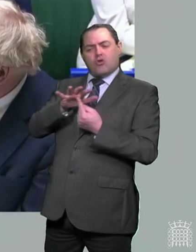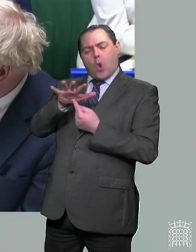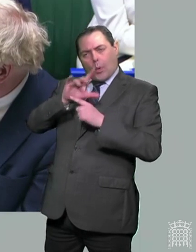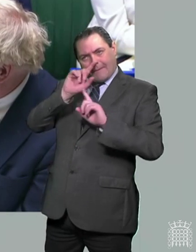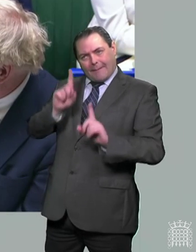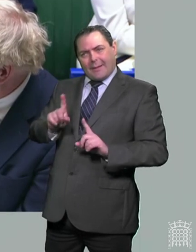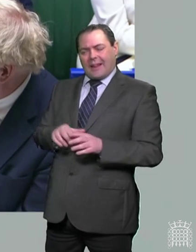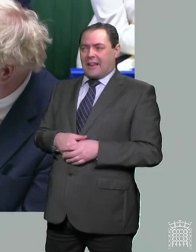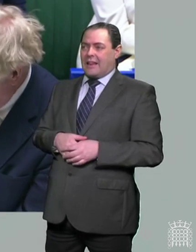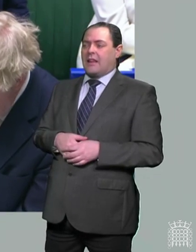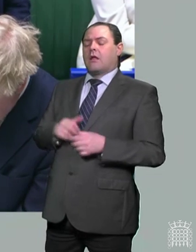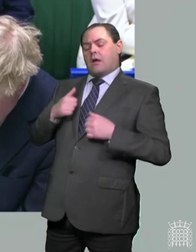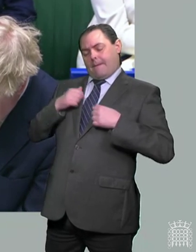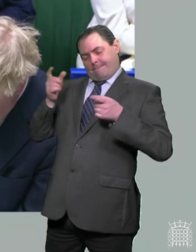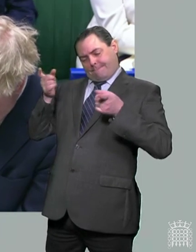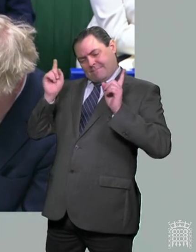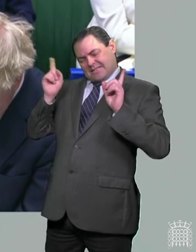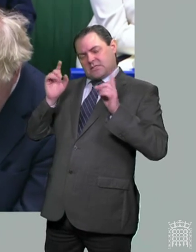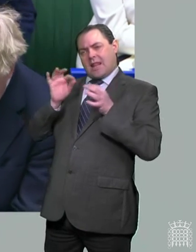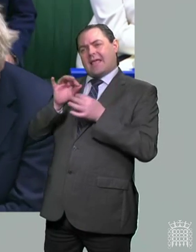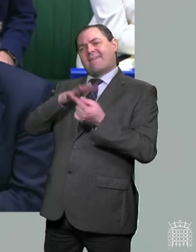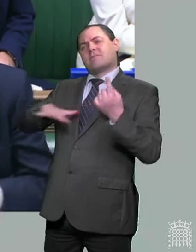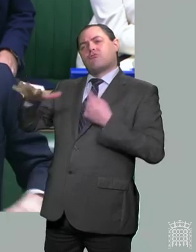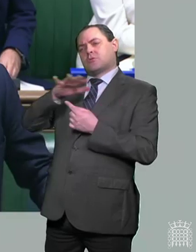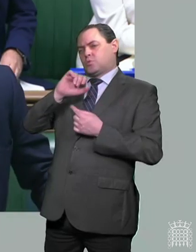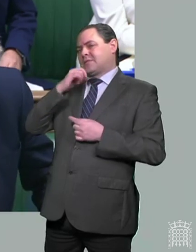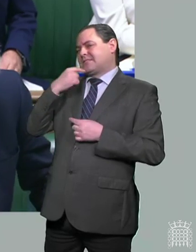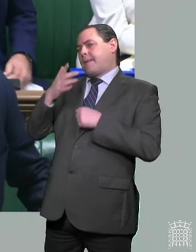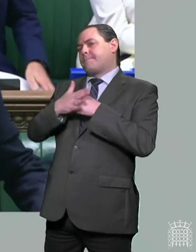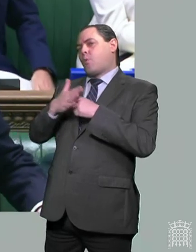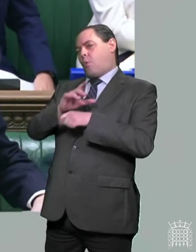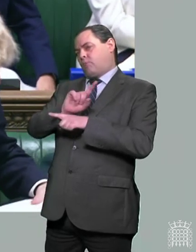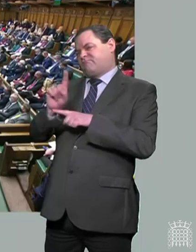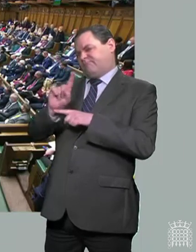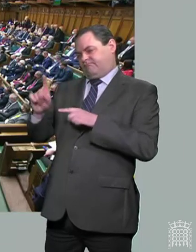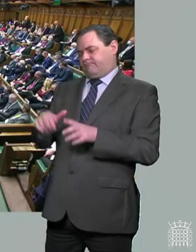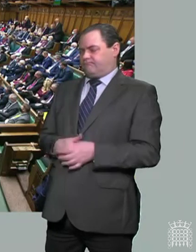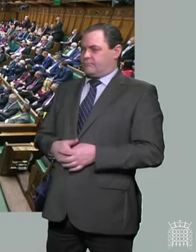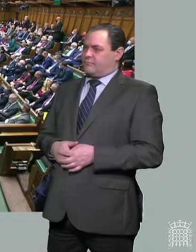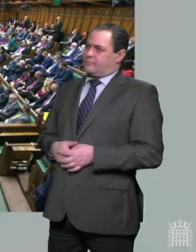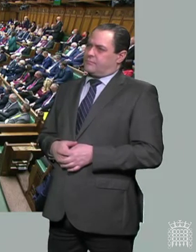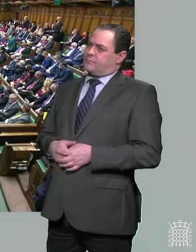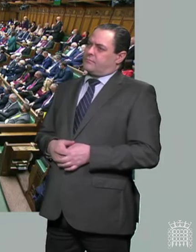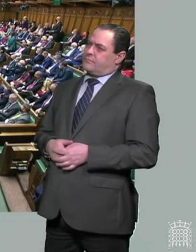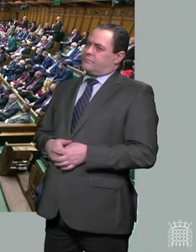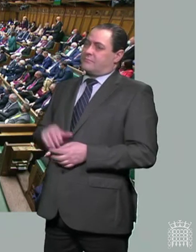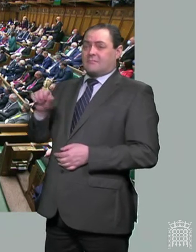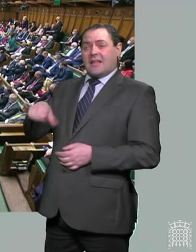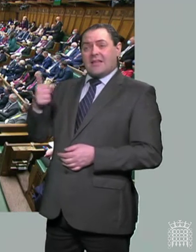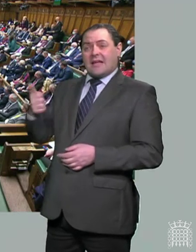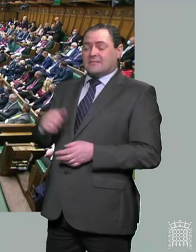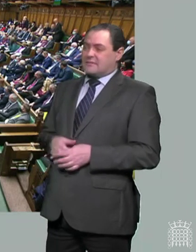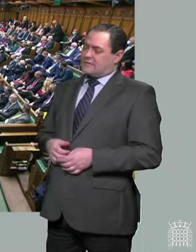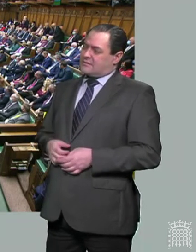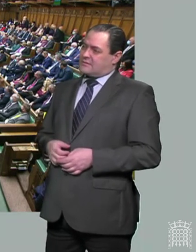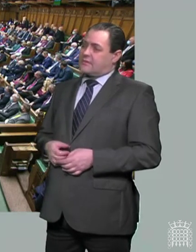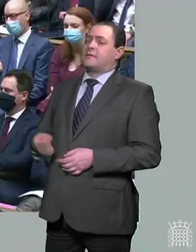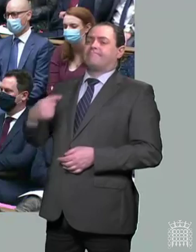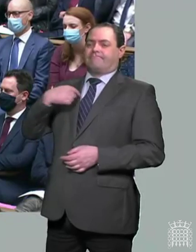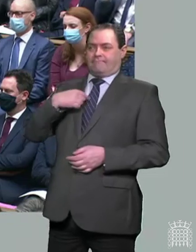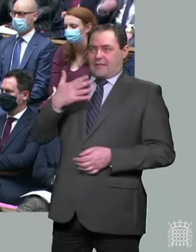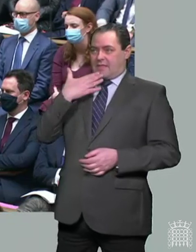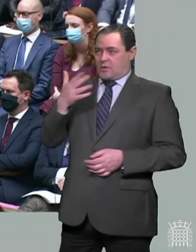My right honourable Friend the Secretary of State for Environment, Food and Rural Affairs will say more about that in the coming days.